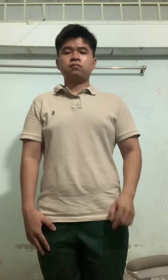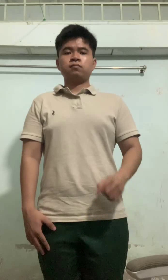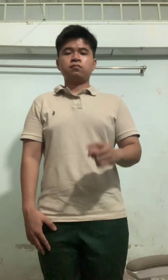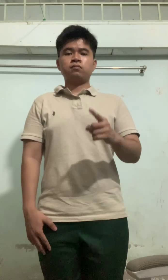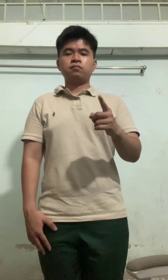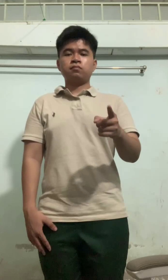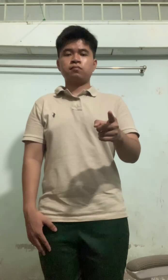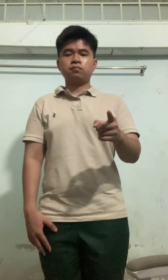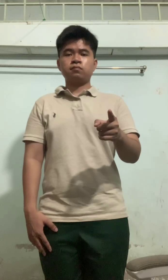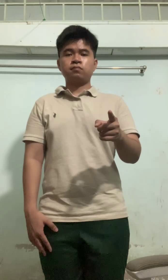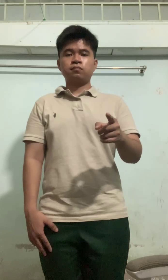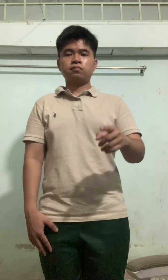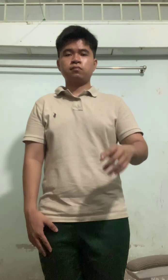ban